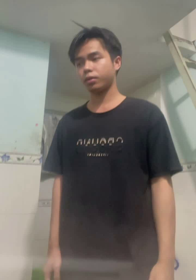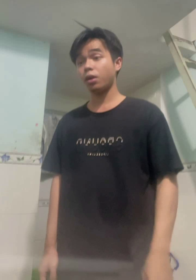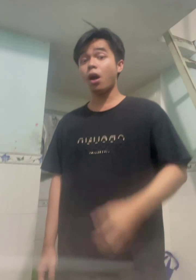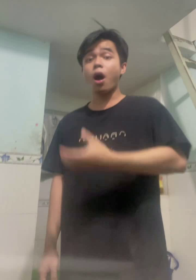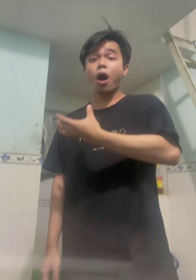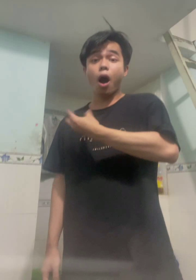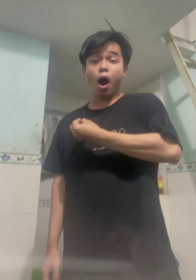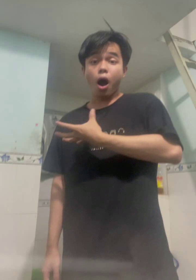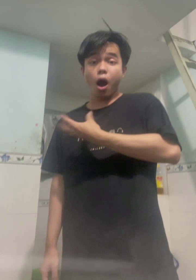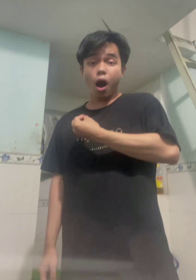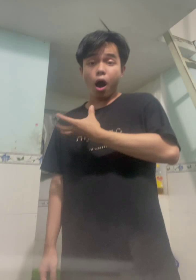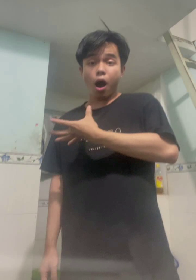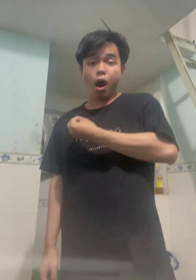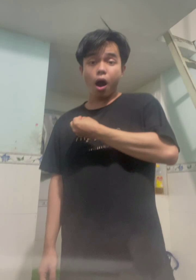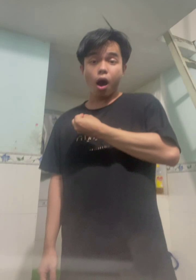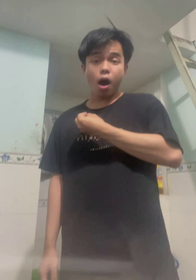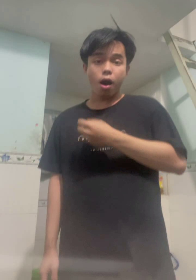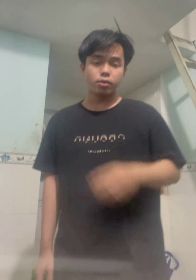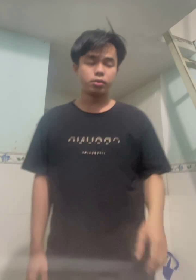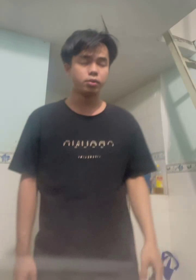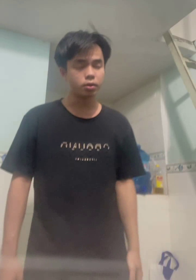lo so